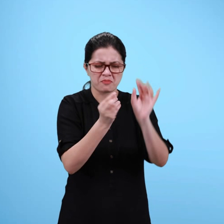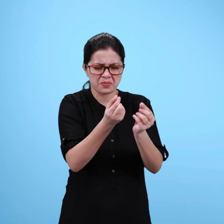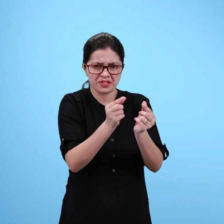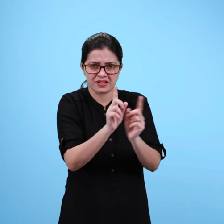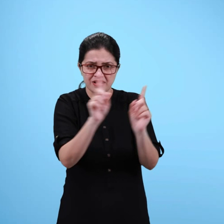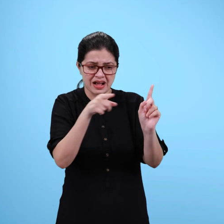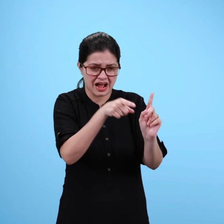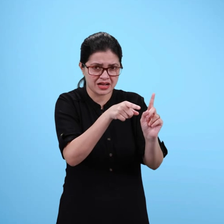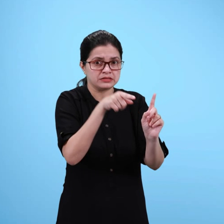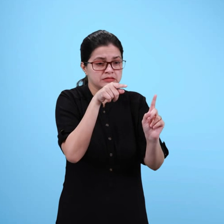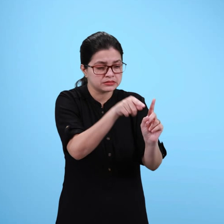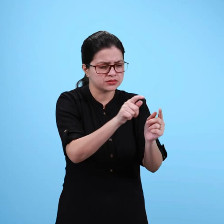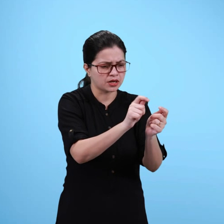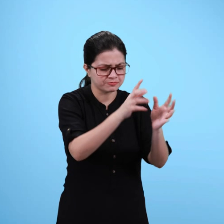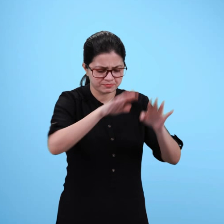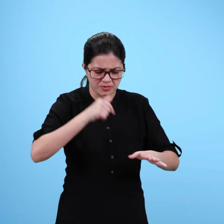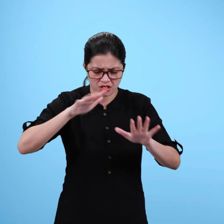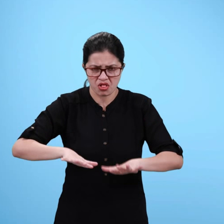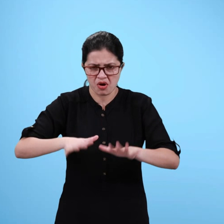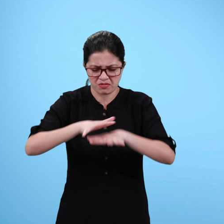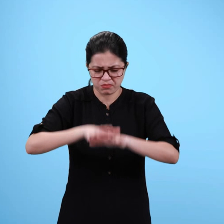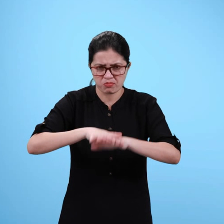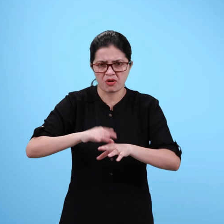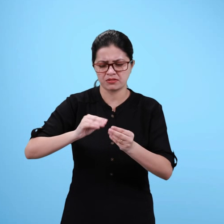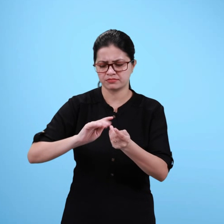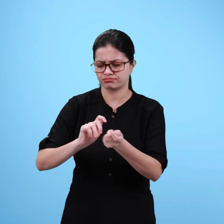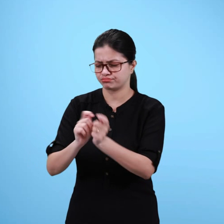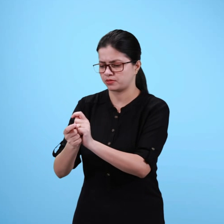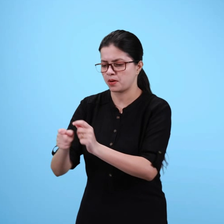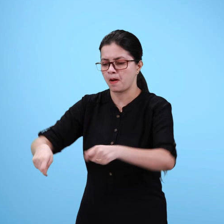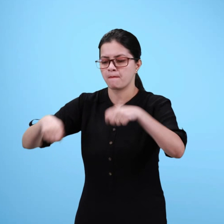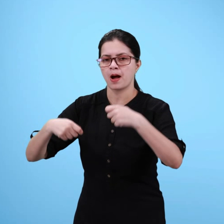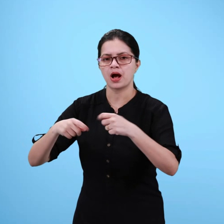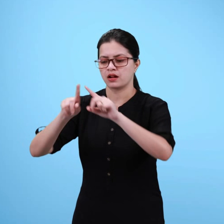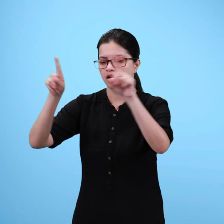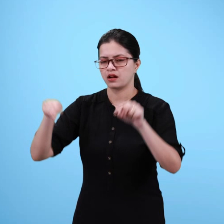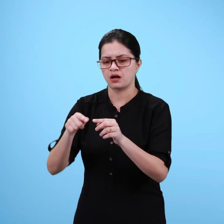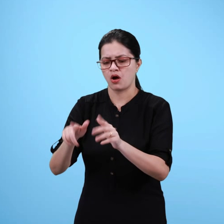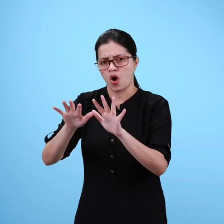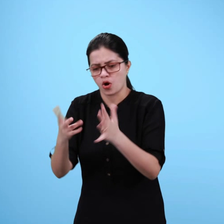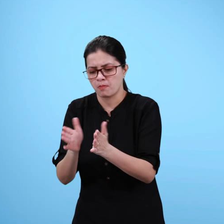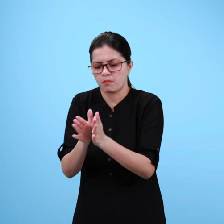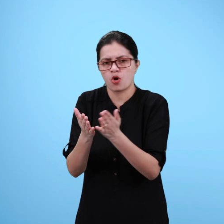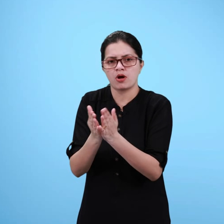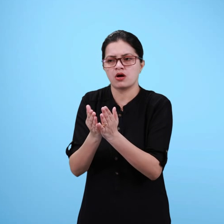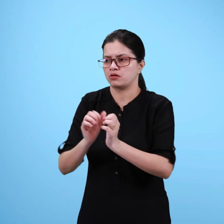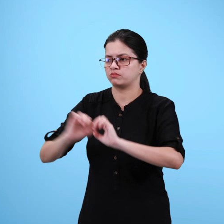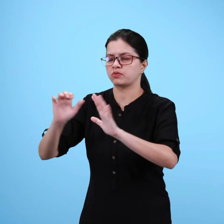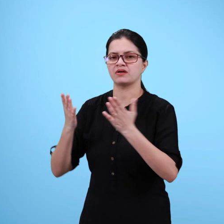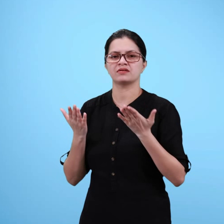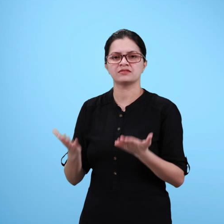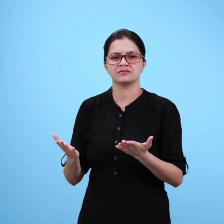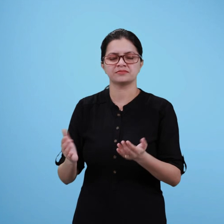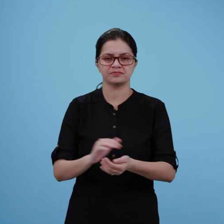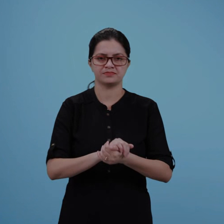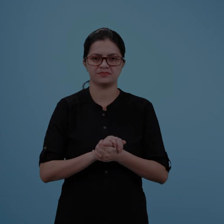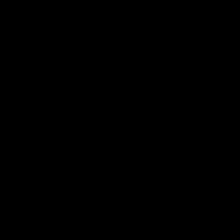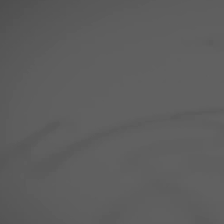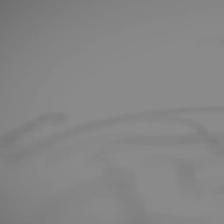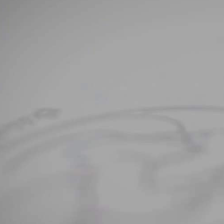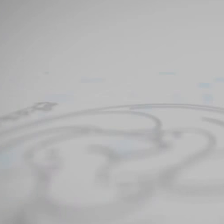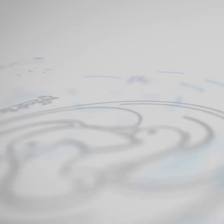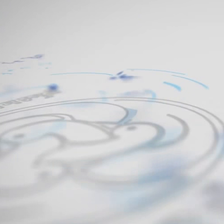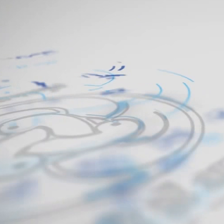and paper into a note book.